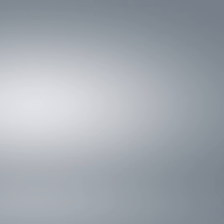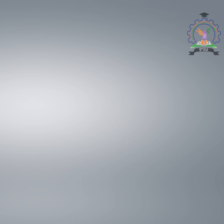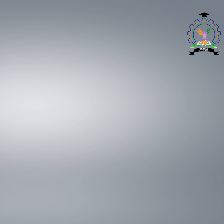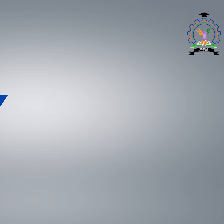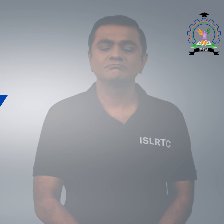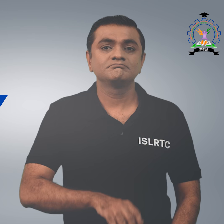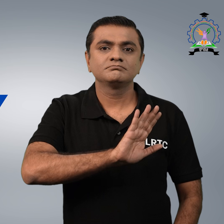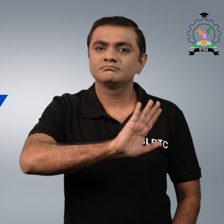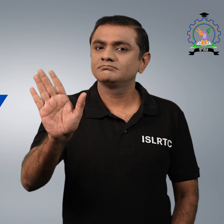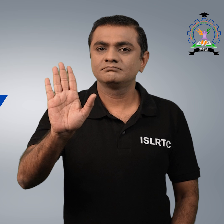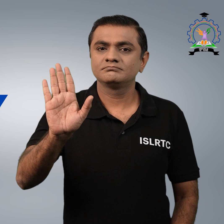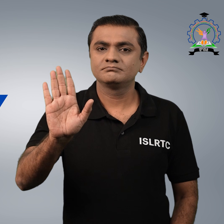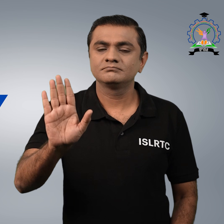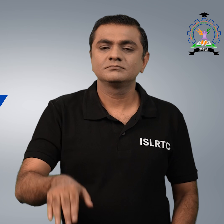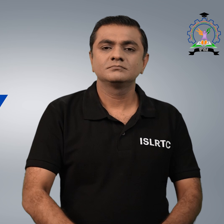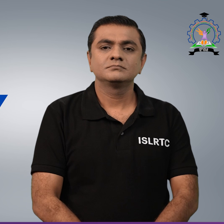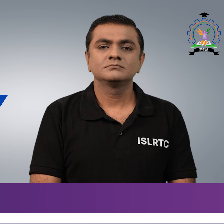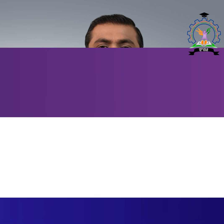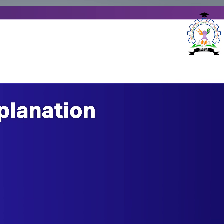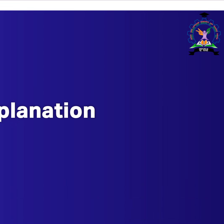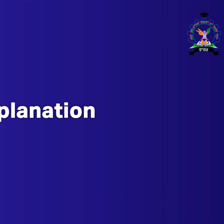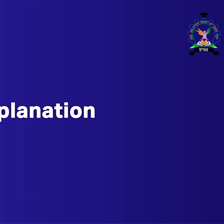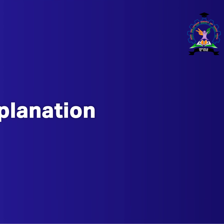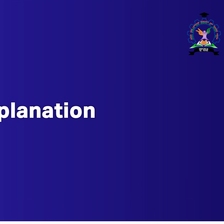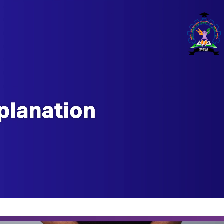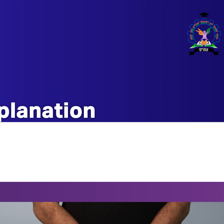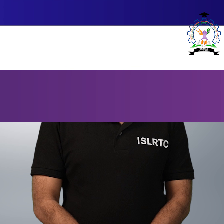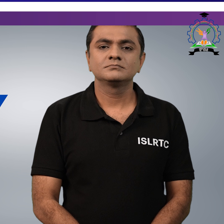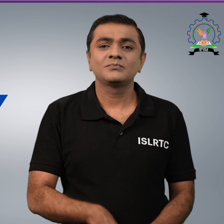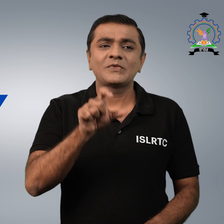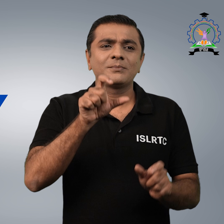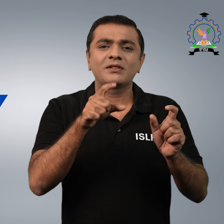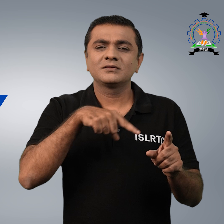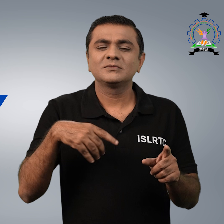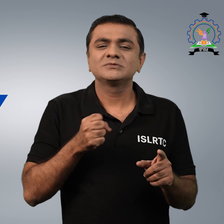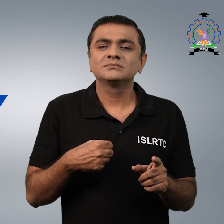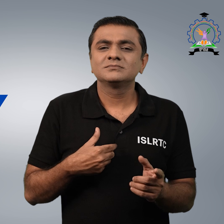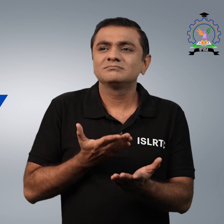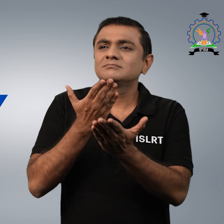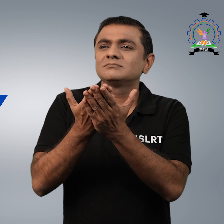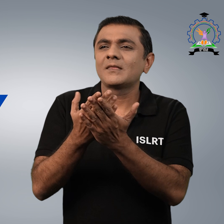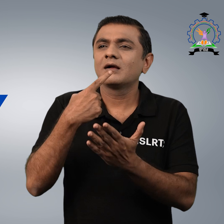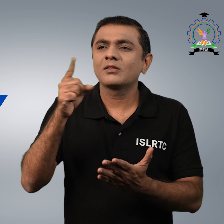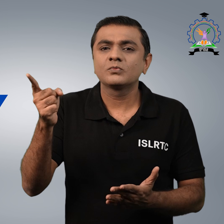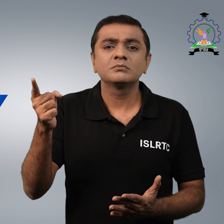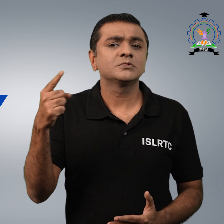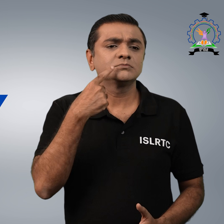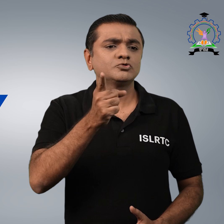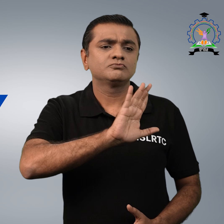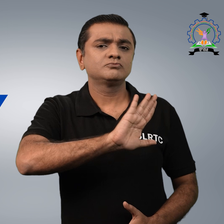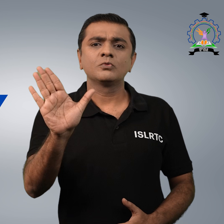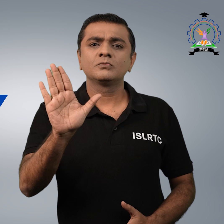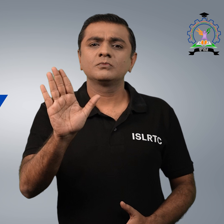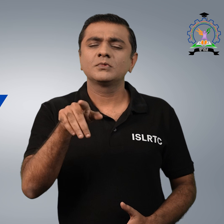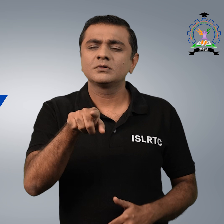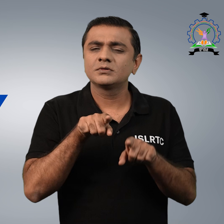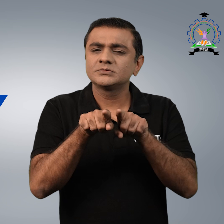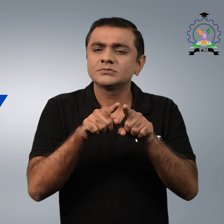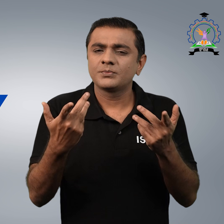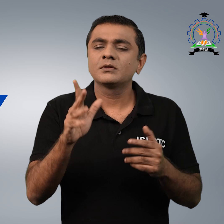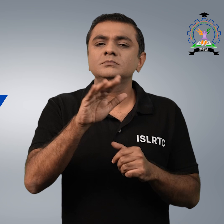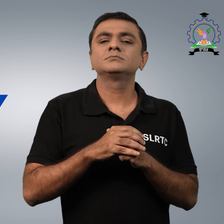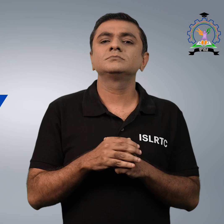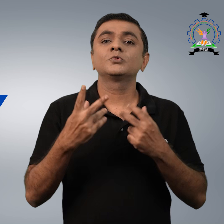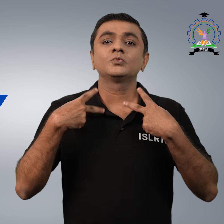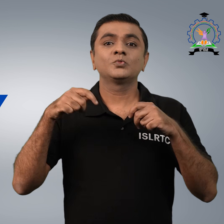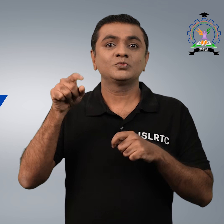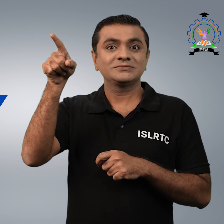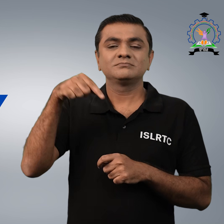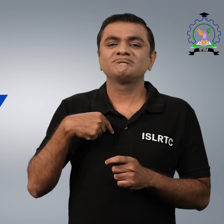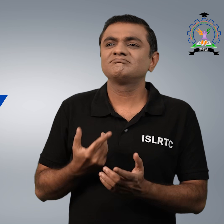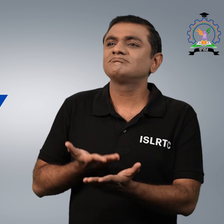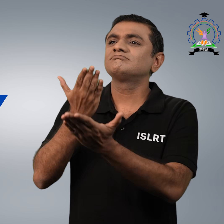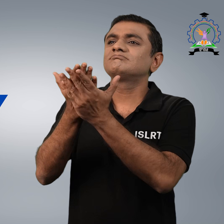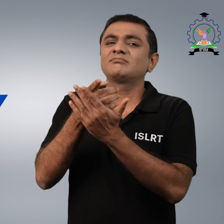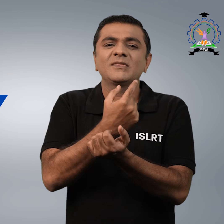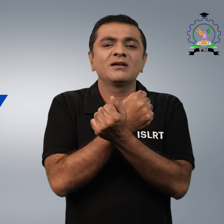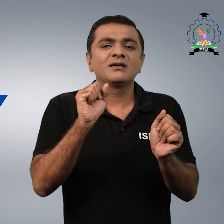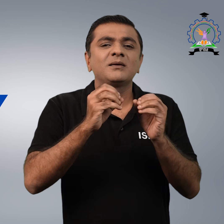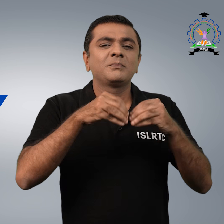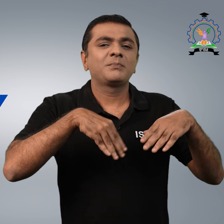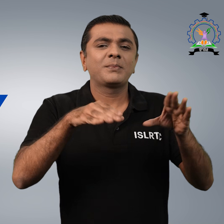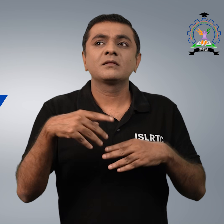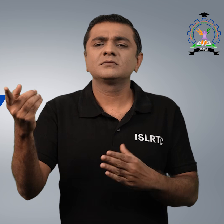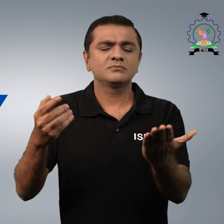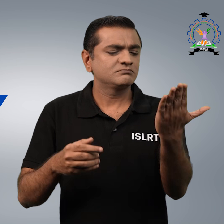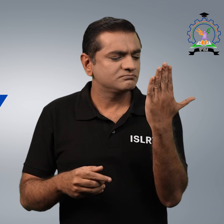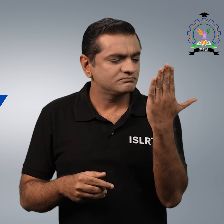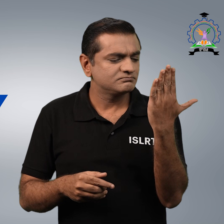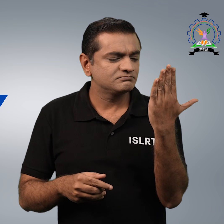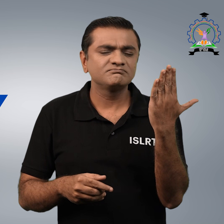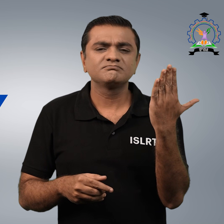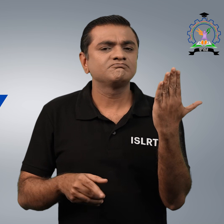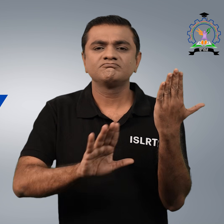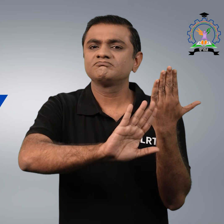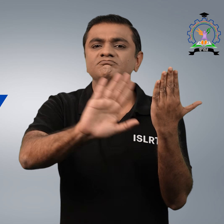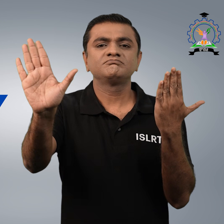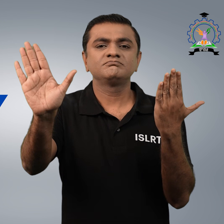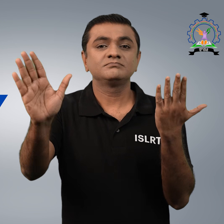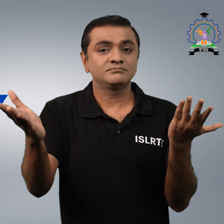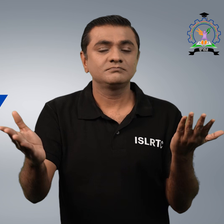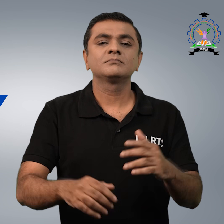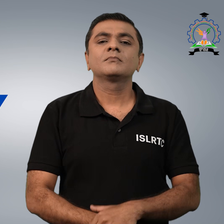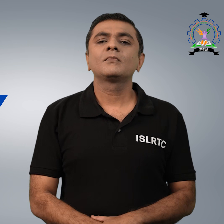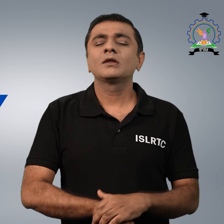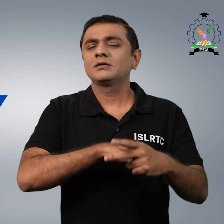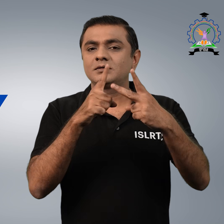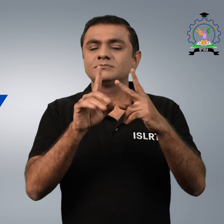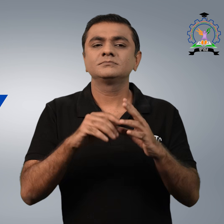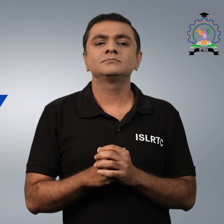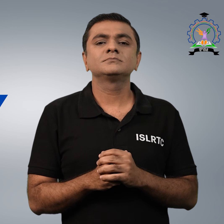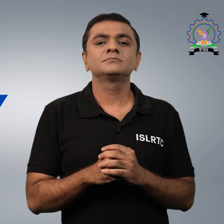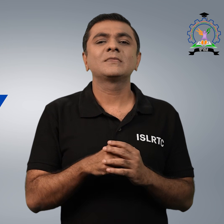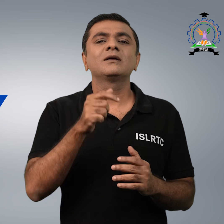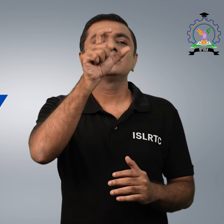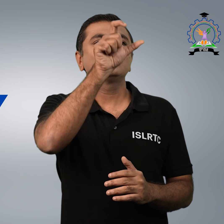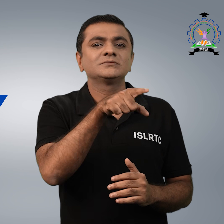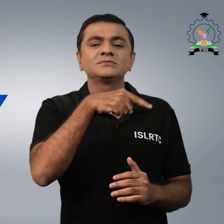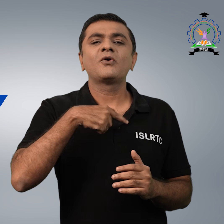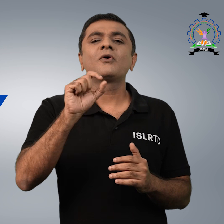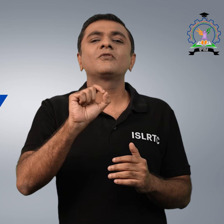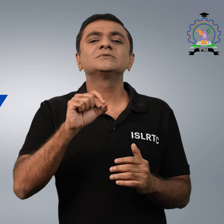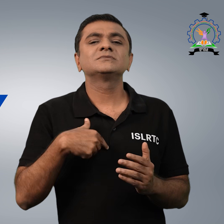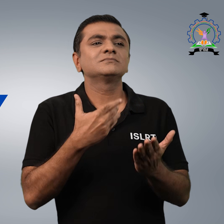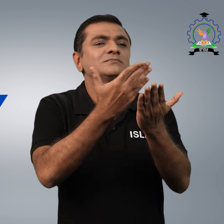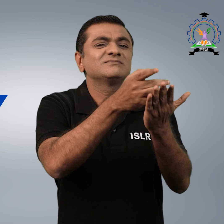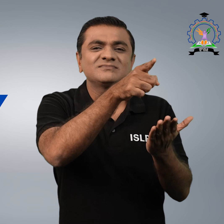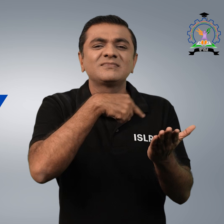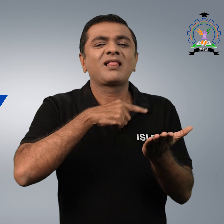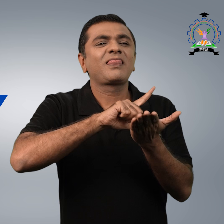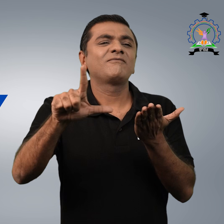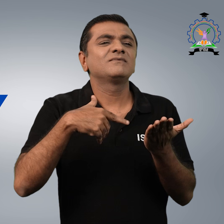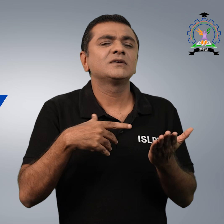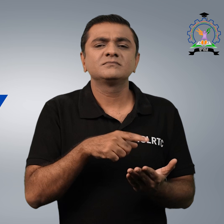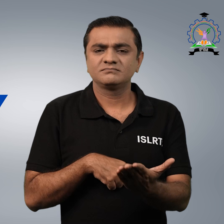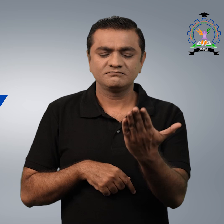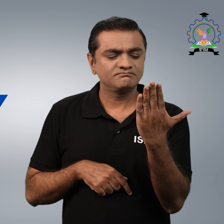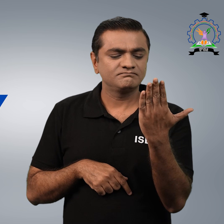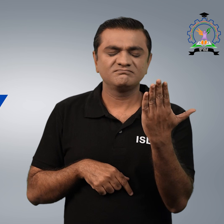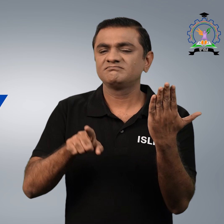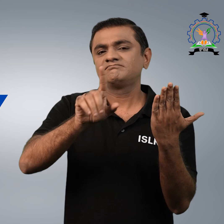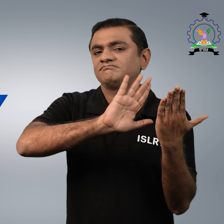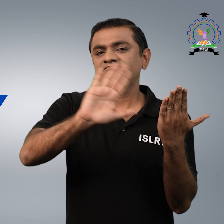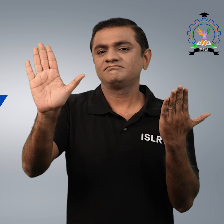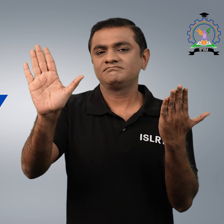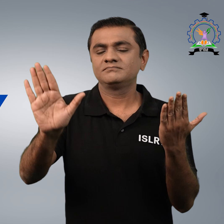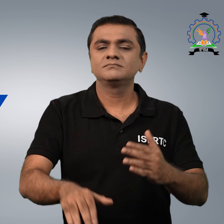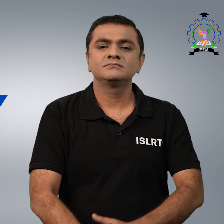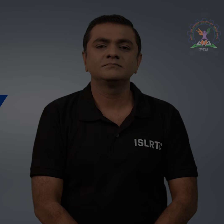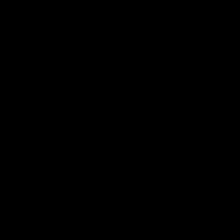Deny